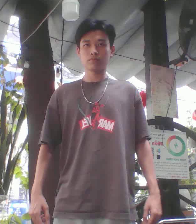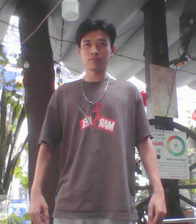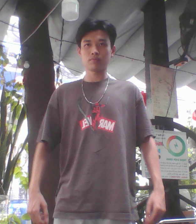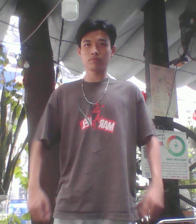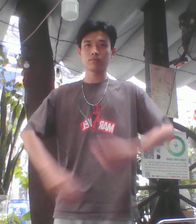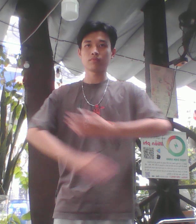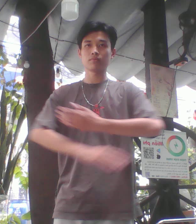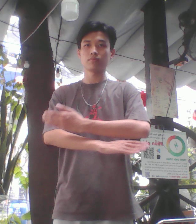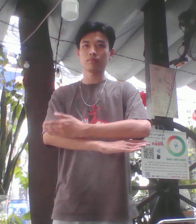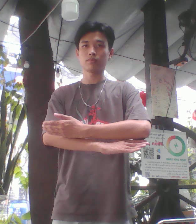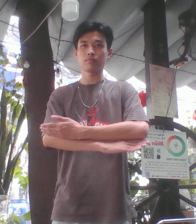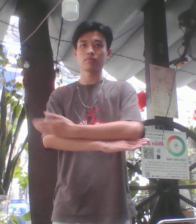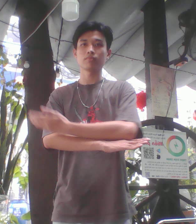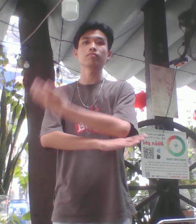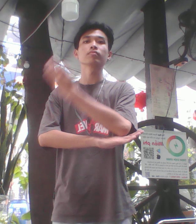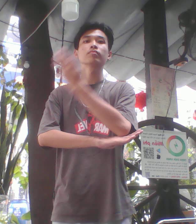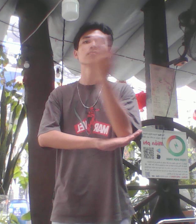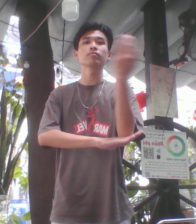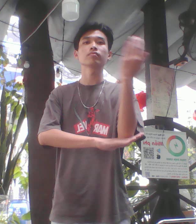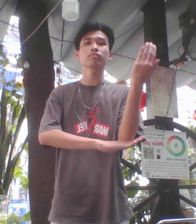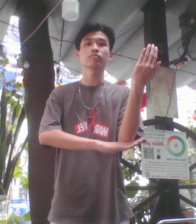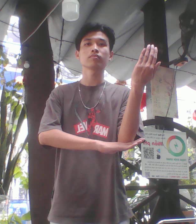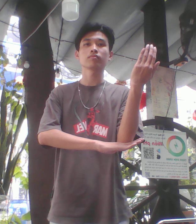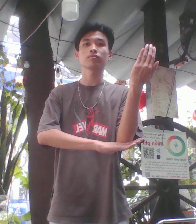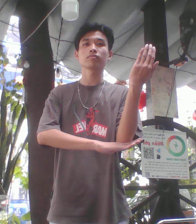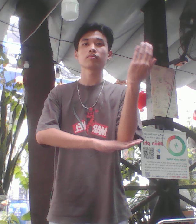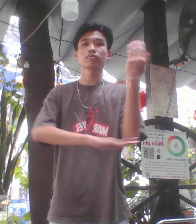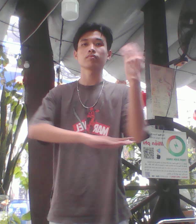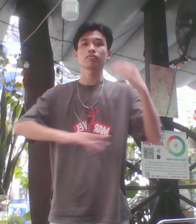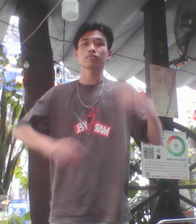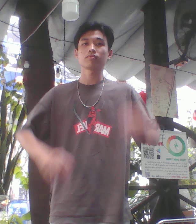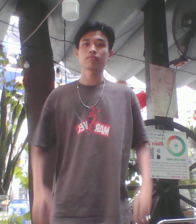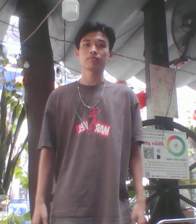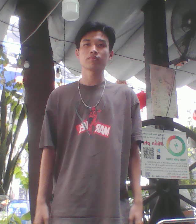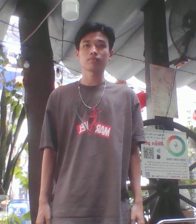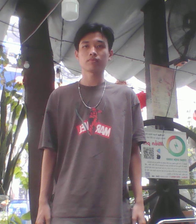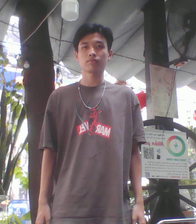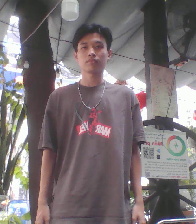buổi sáng